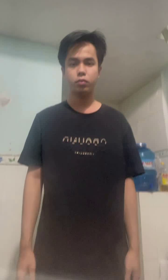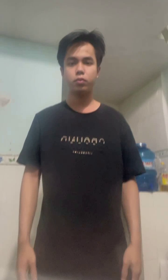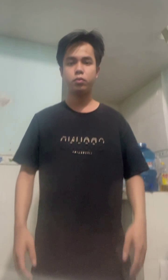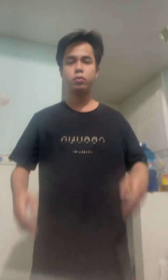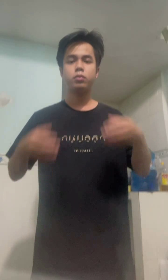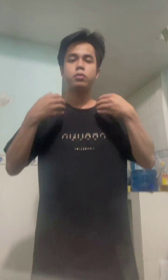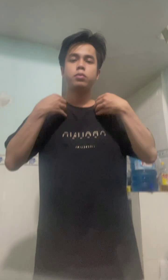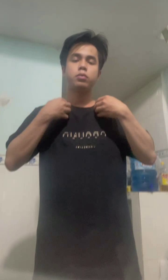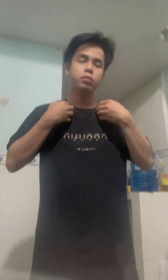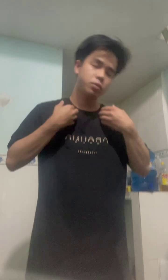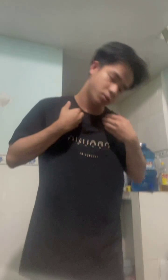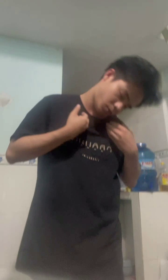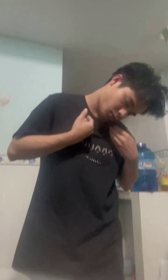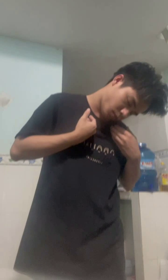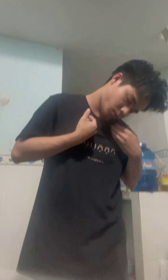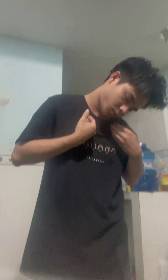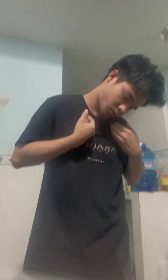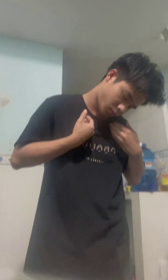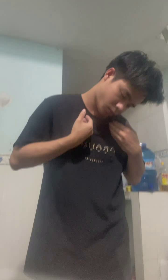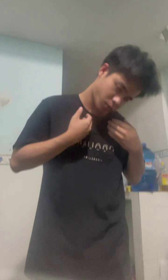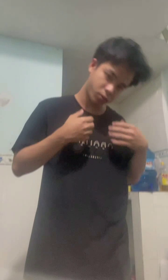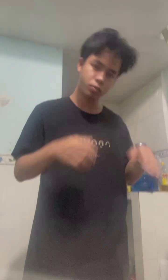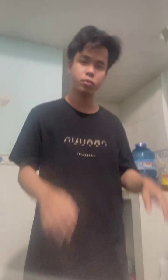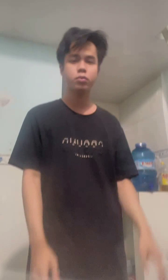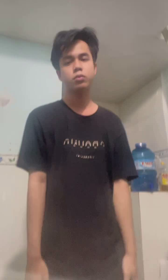met moi